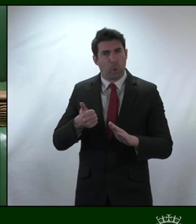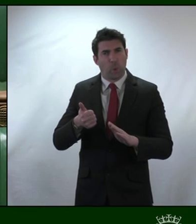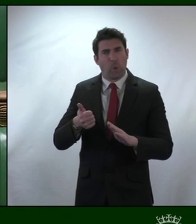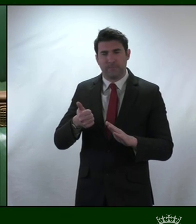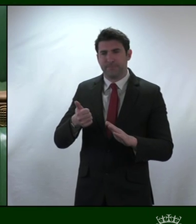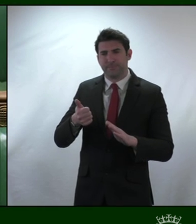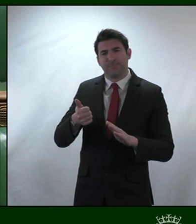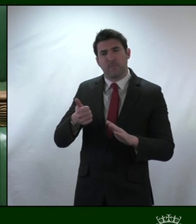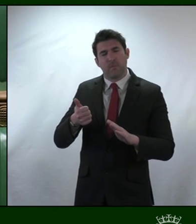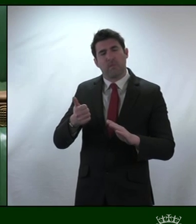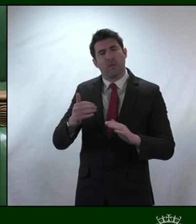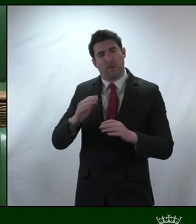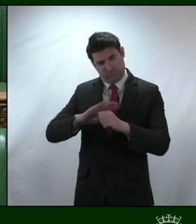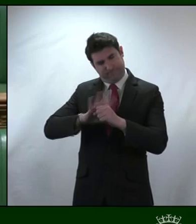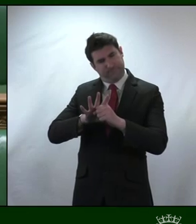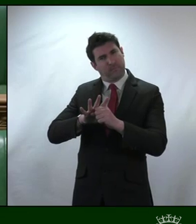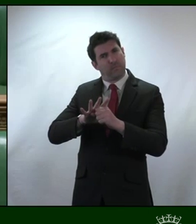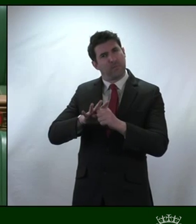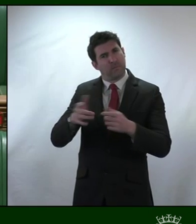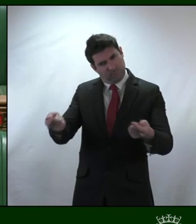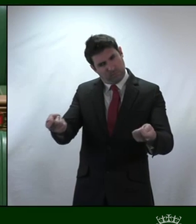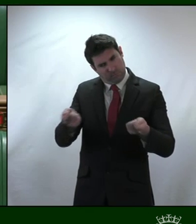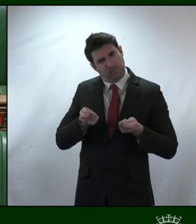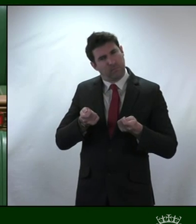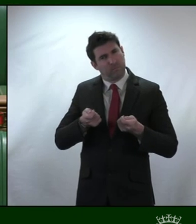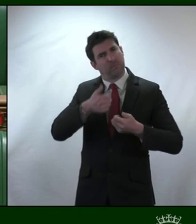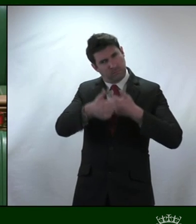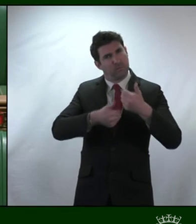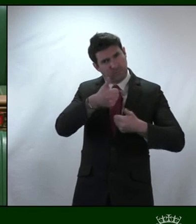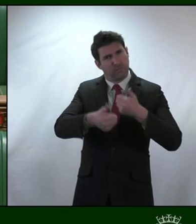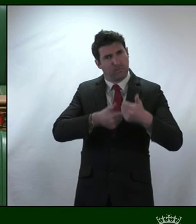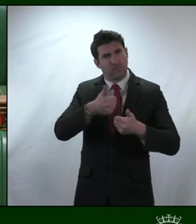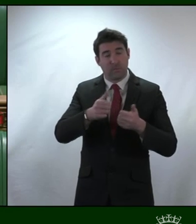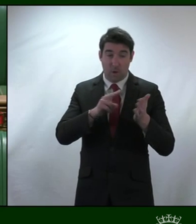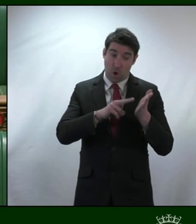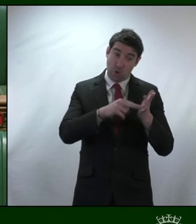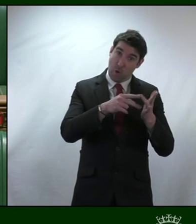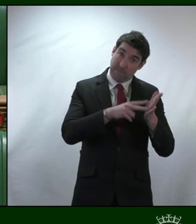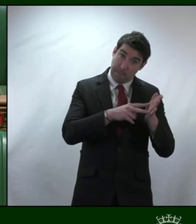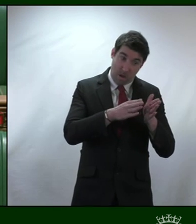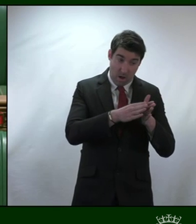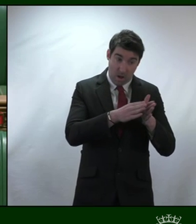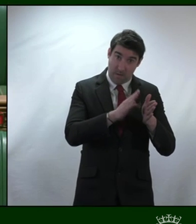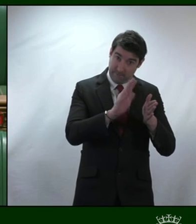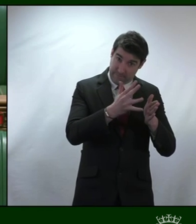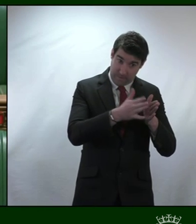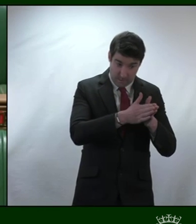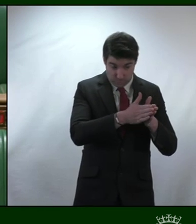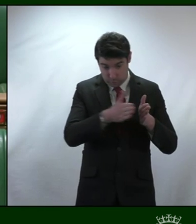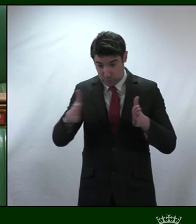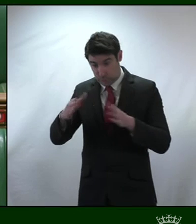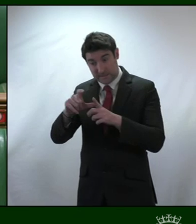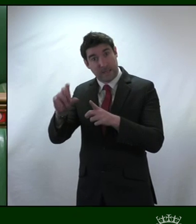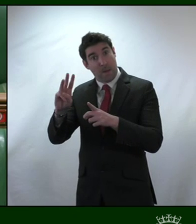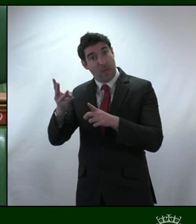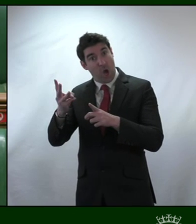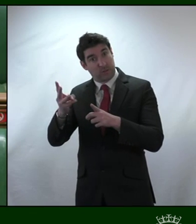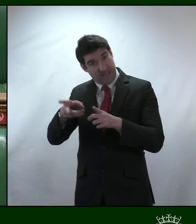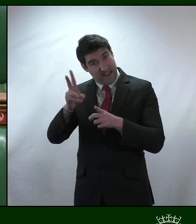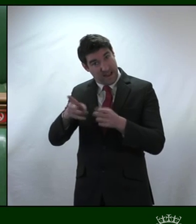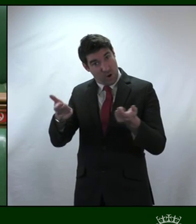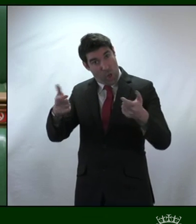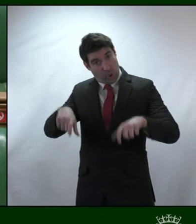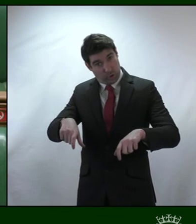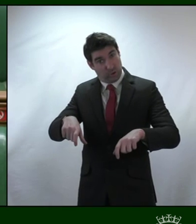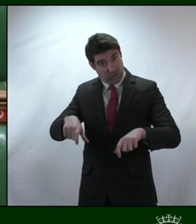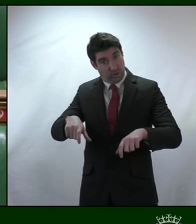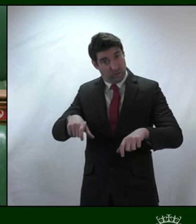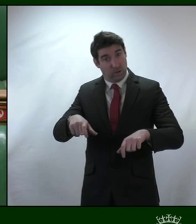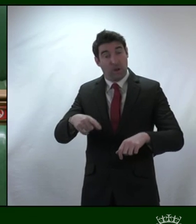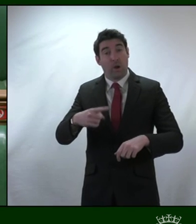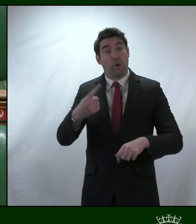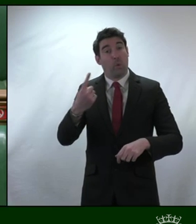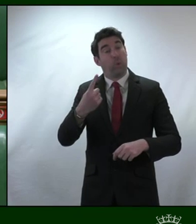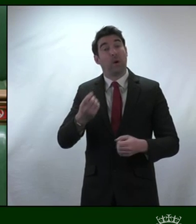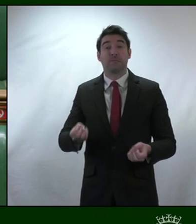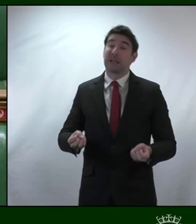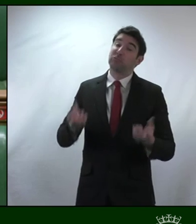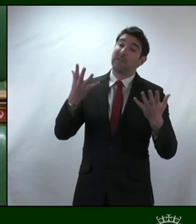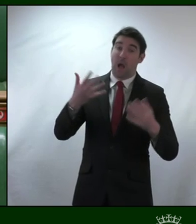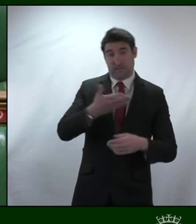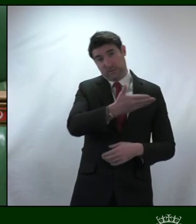That is absolutely untrue. From 5 November to 3 December, the people of this country came together once again to get the virus under control, and they have made a huge amount of progress.